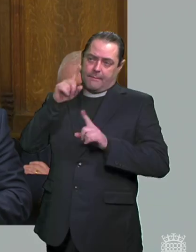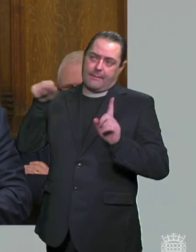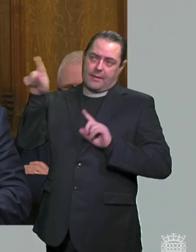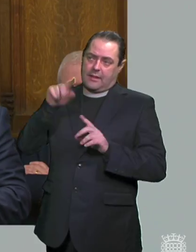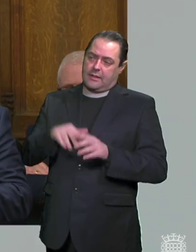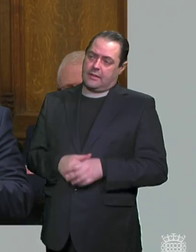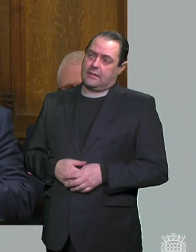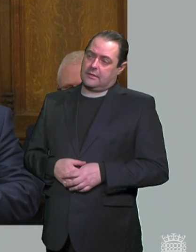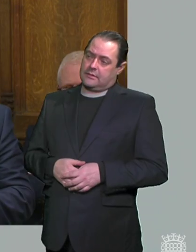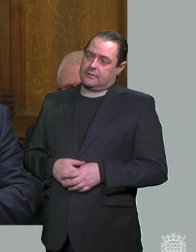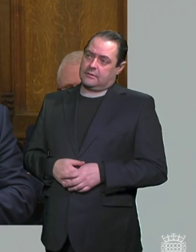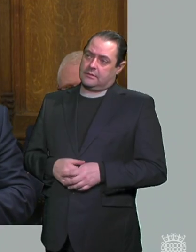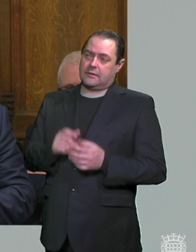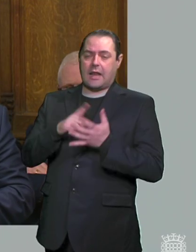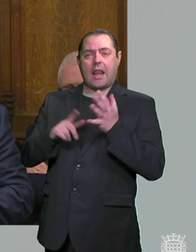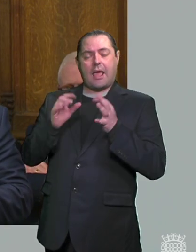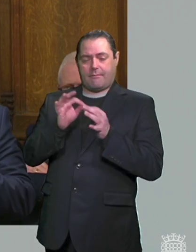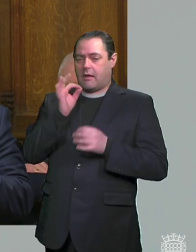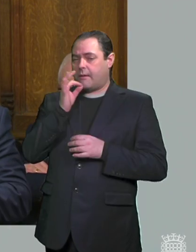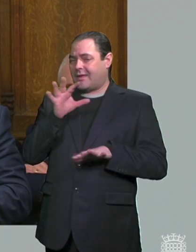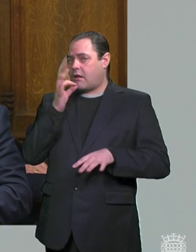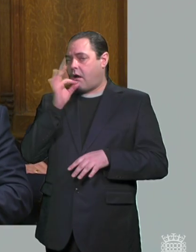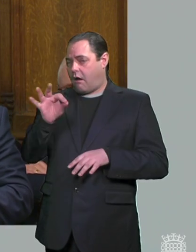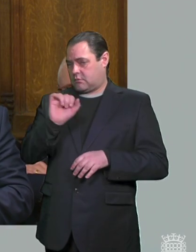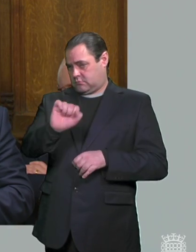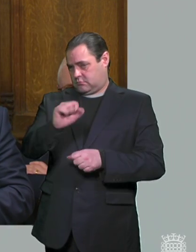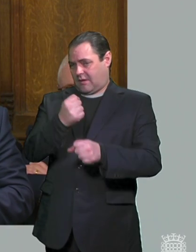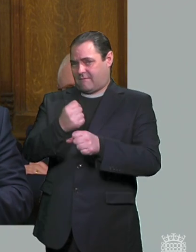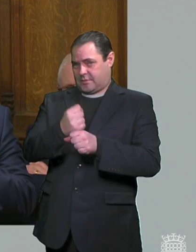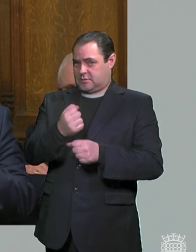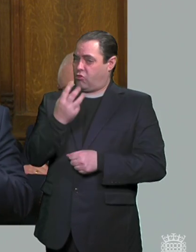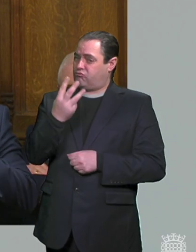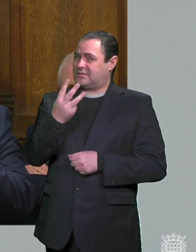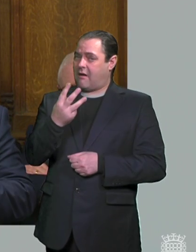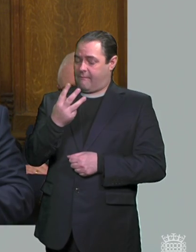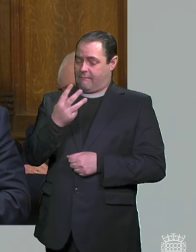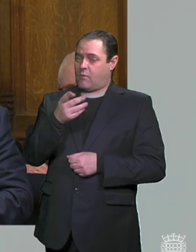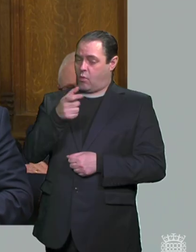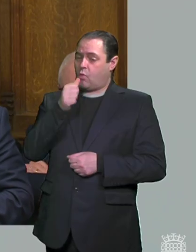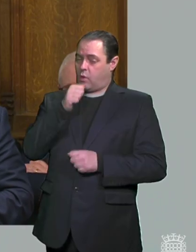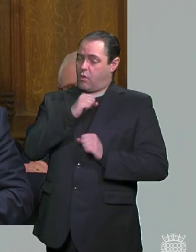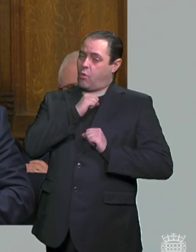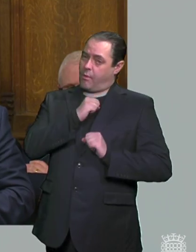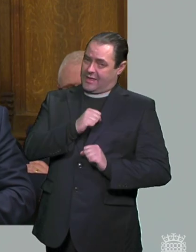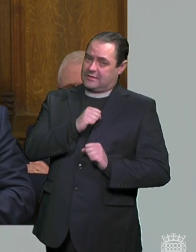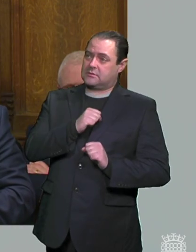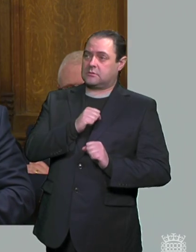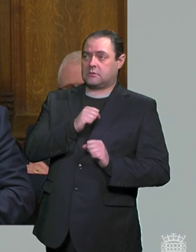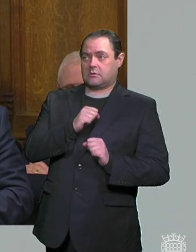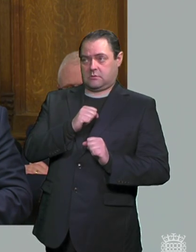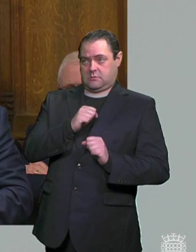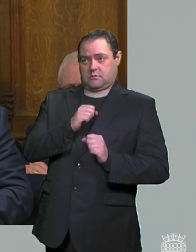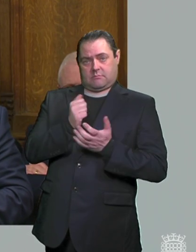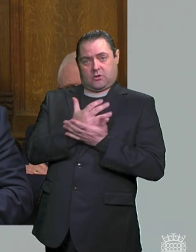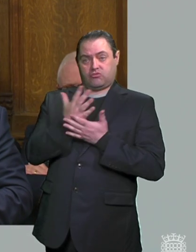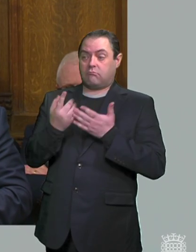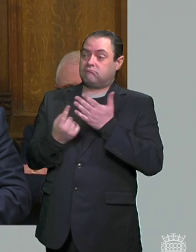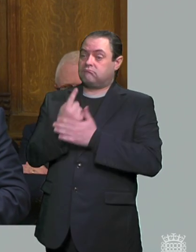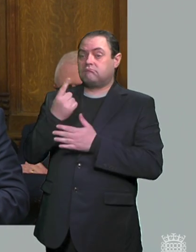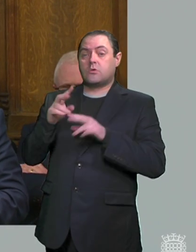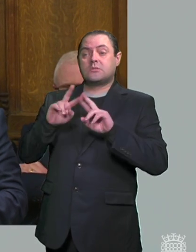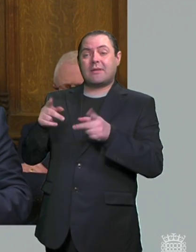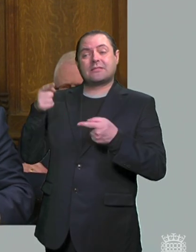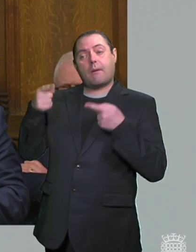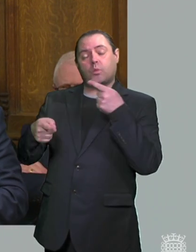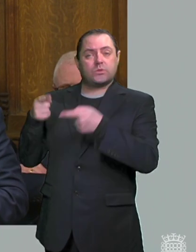Labour has asked his Government on three occasions to commit to a police response to every domestic abuse call.